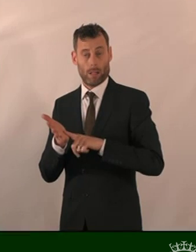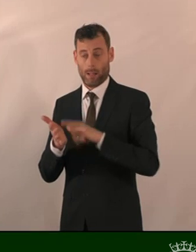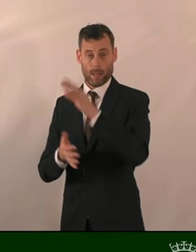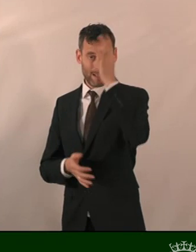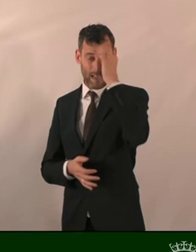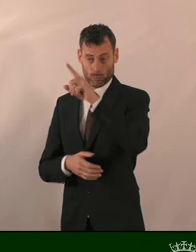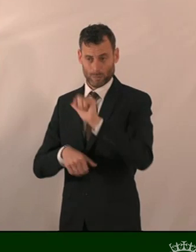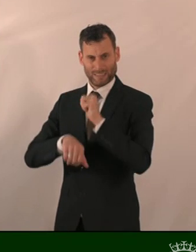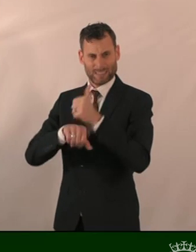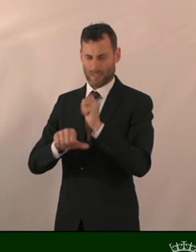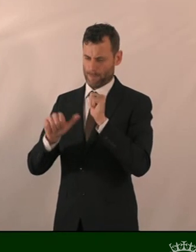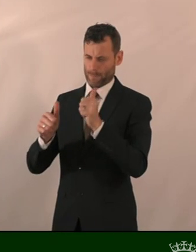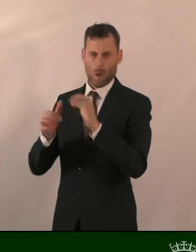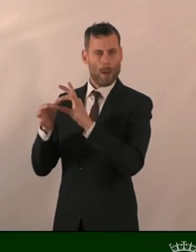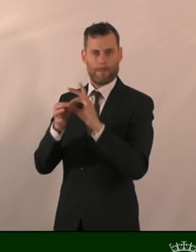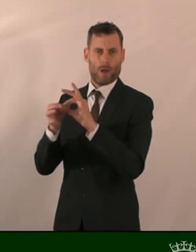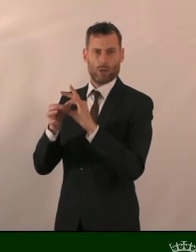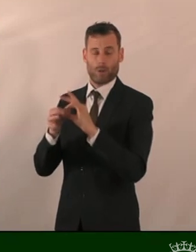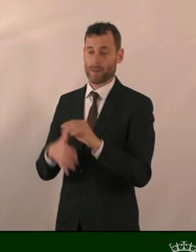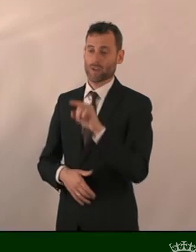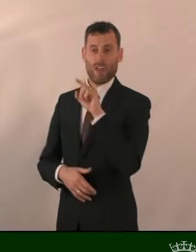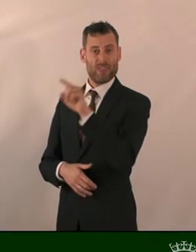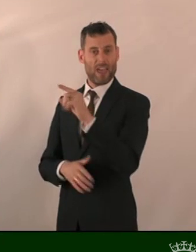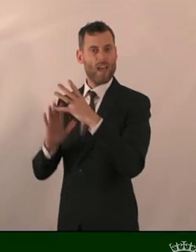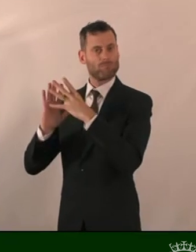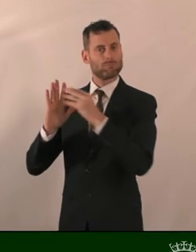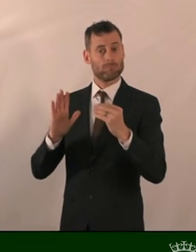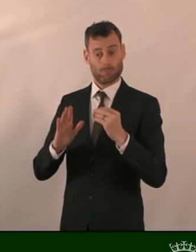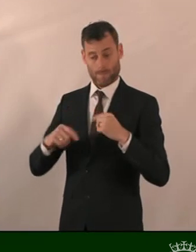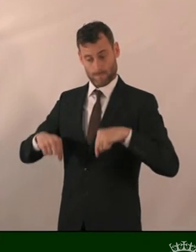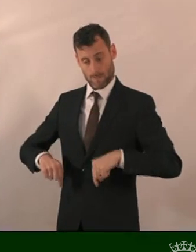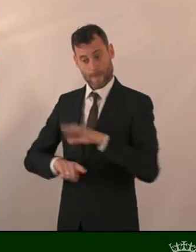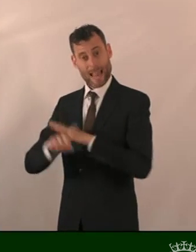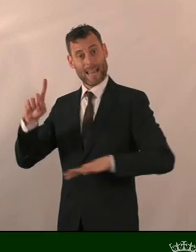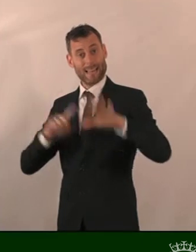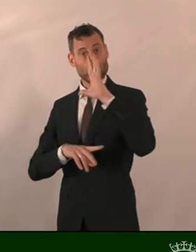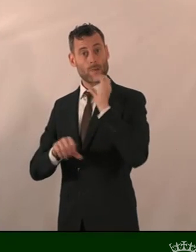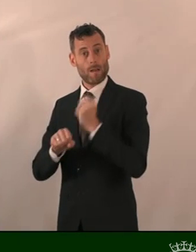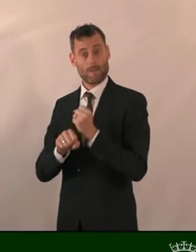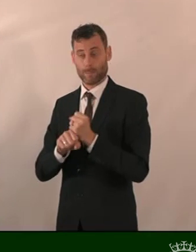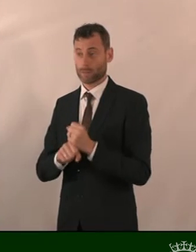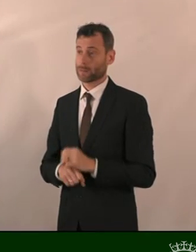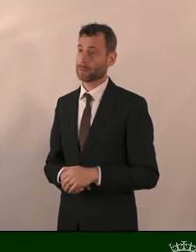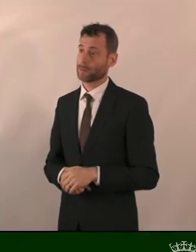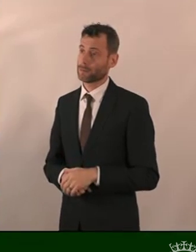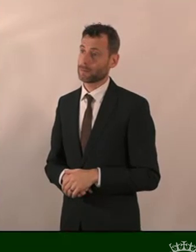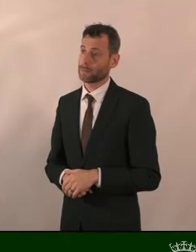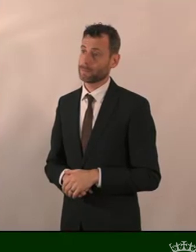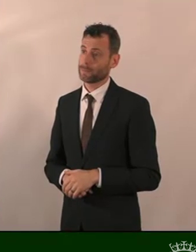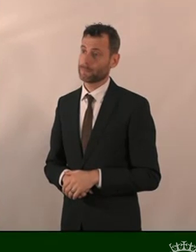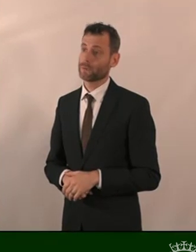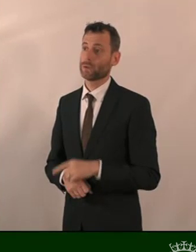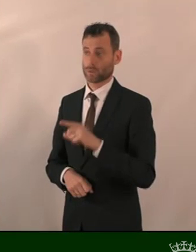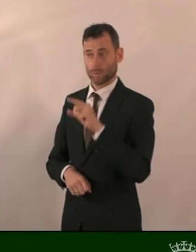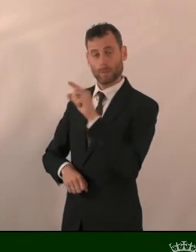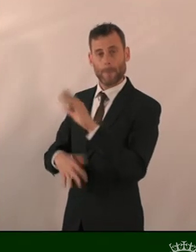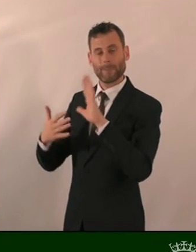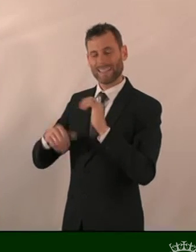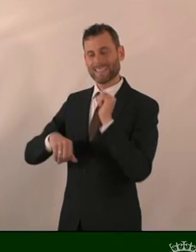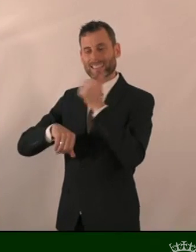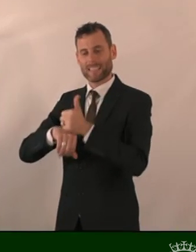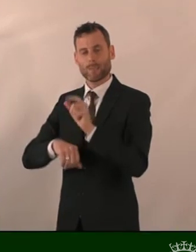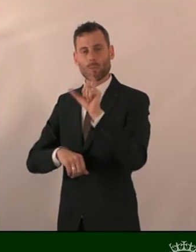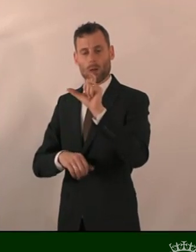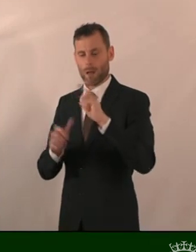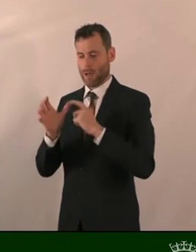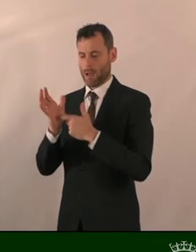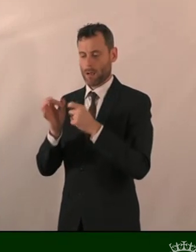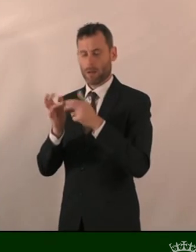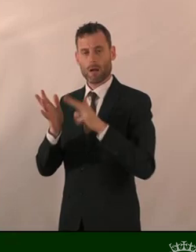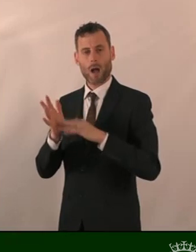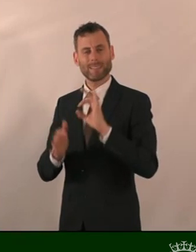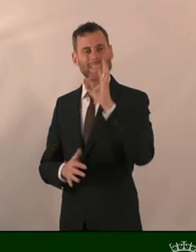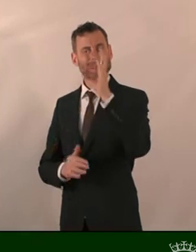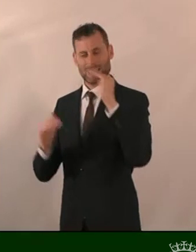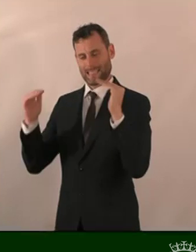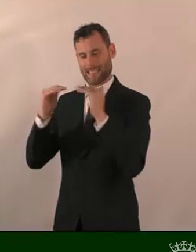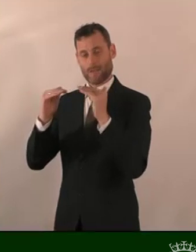The council is of course following in the footsteps of the national Government and my right honourable Friend the Member for Maidenhead, who led the way in setting a target for carbon zero by 2050.